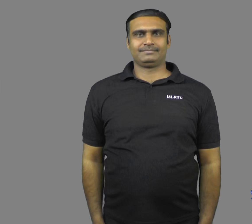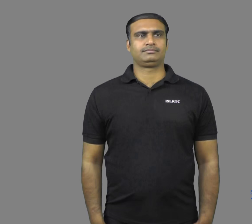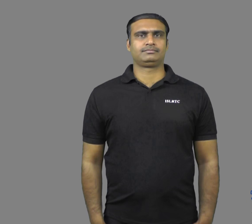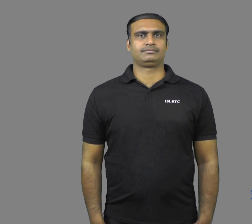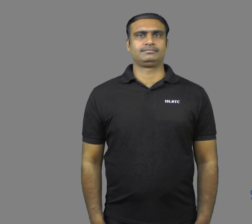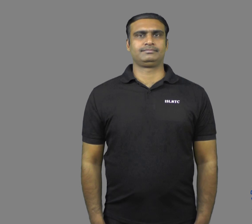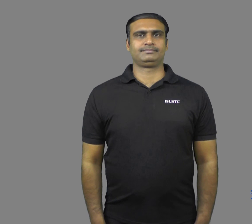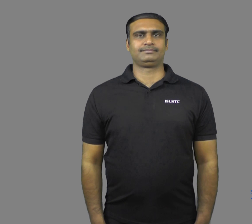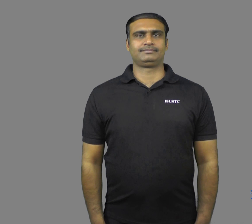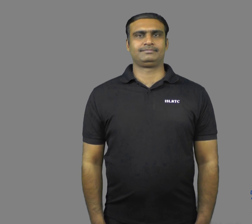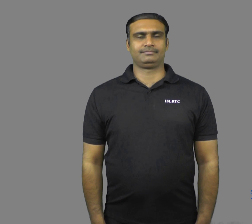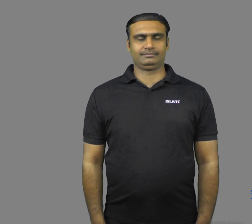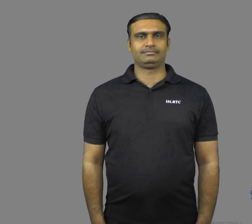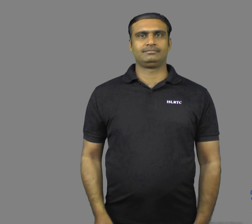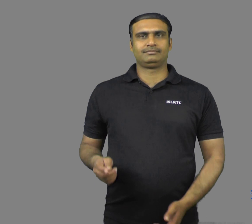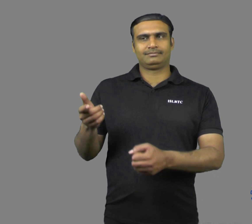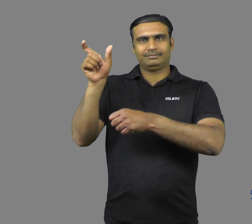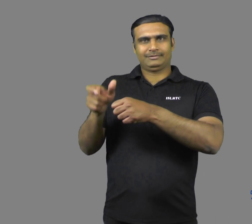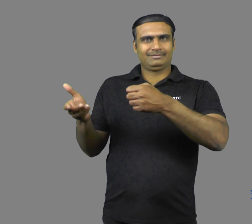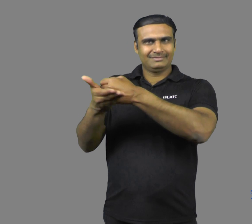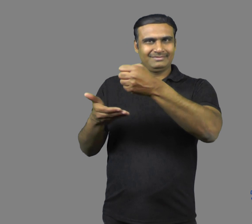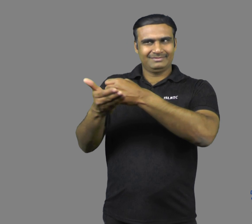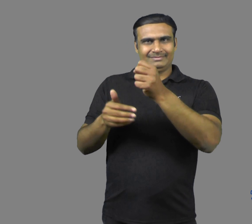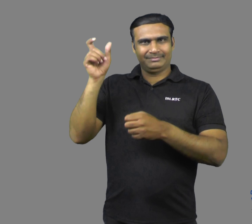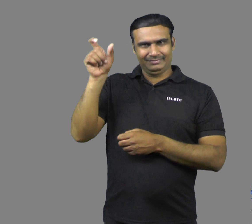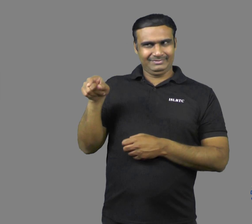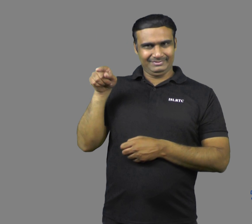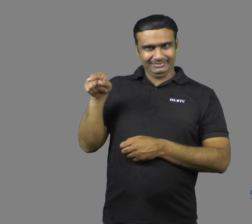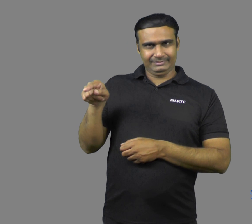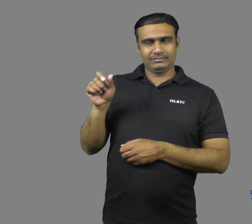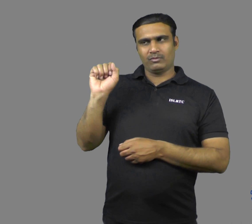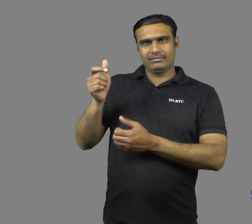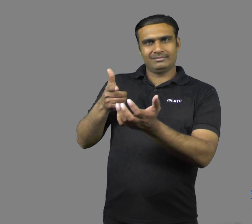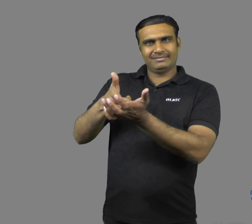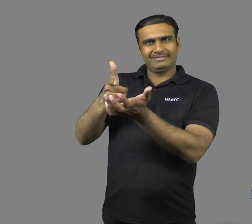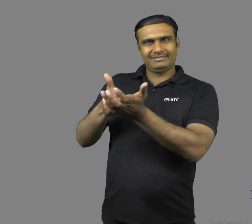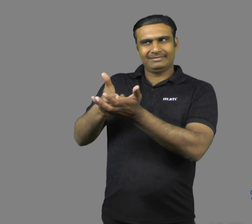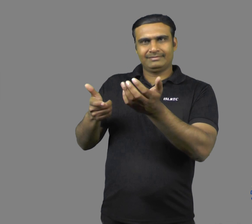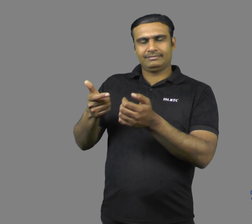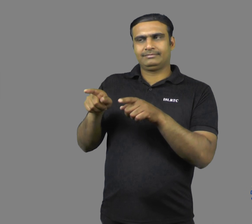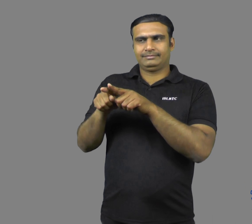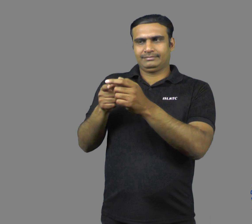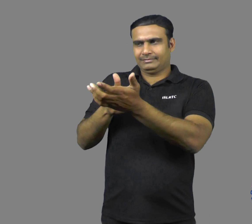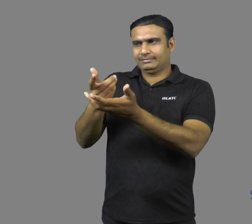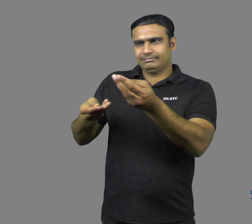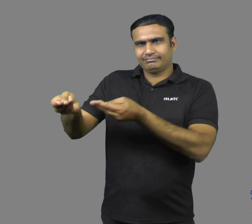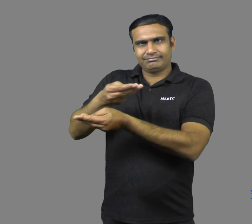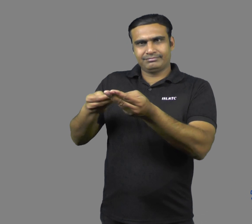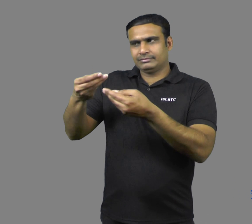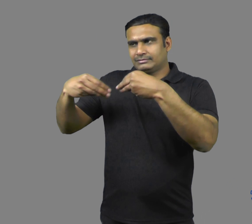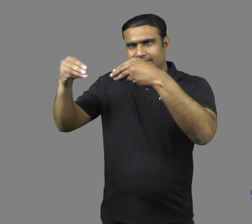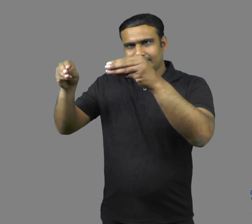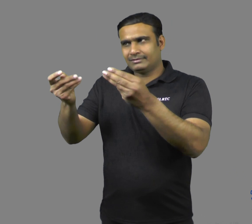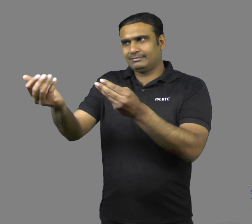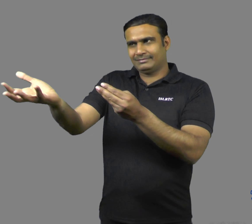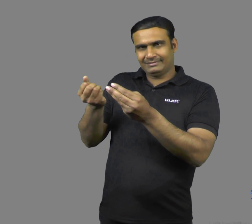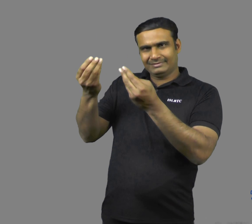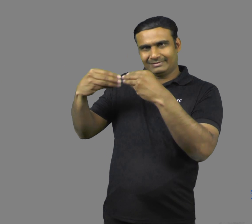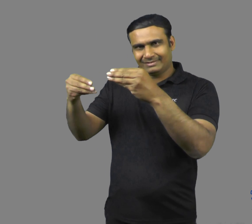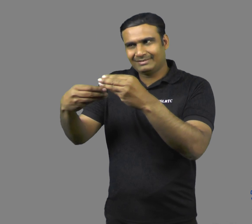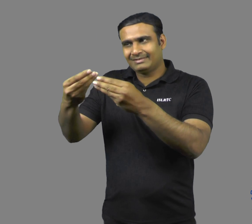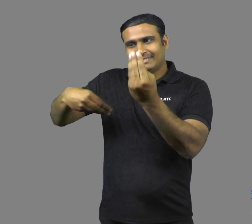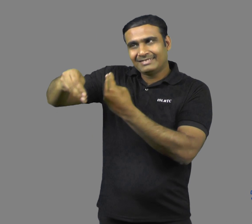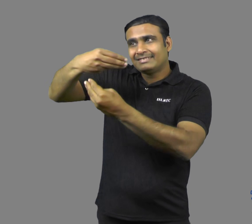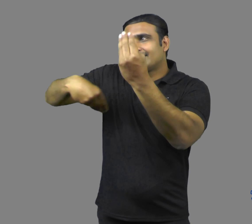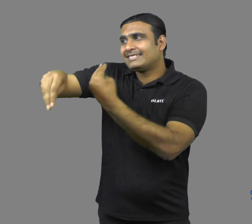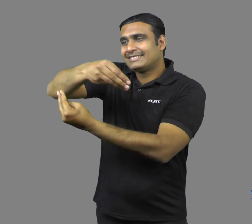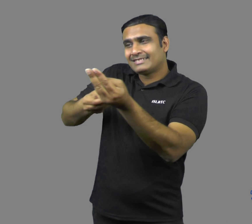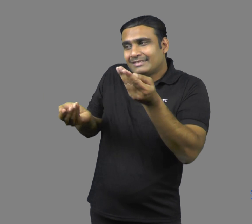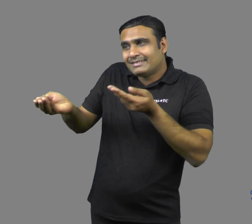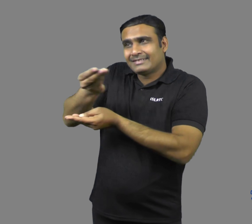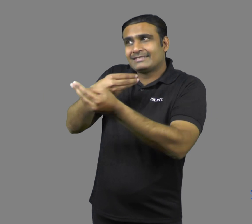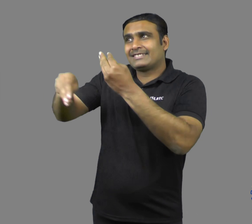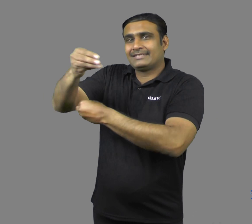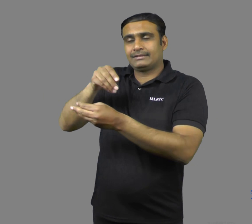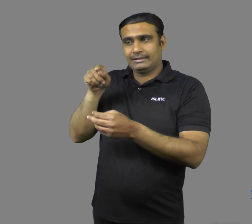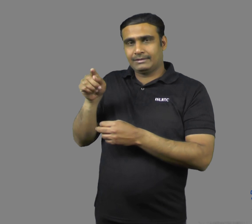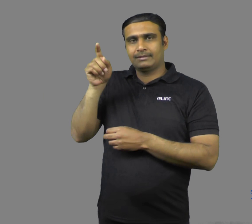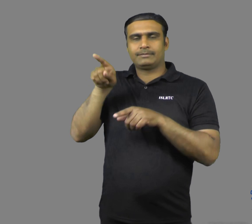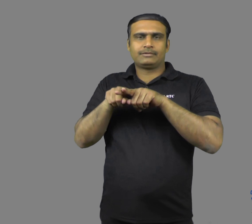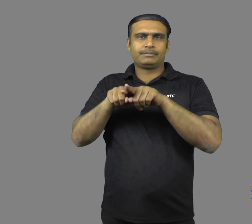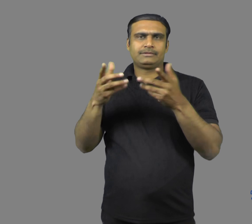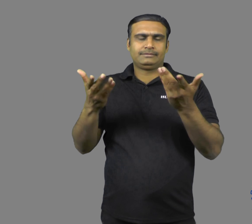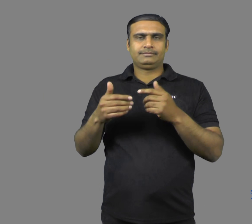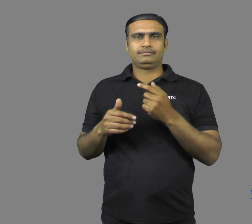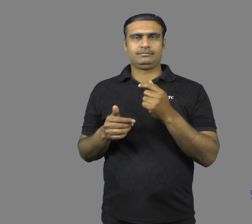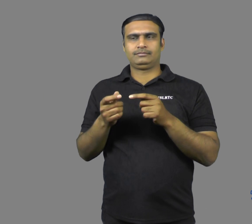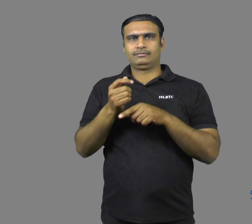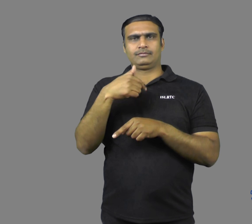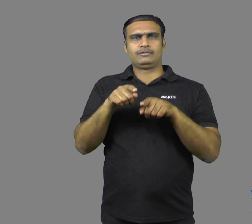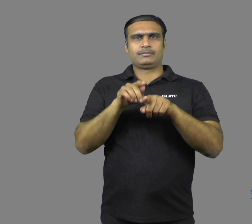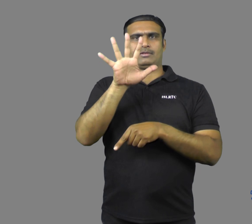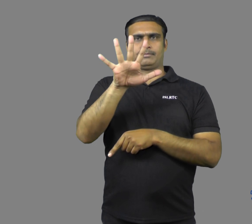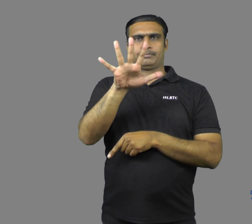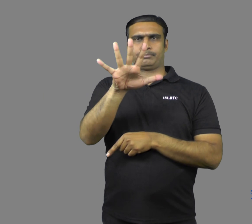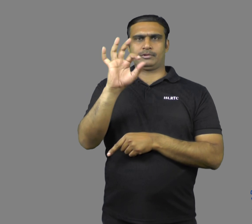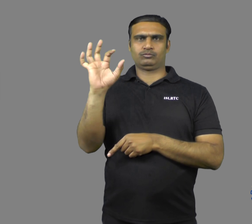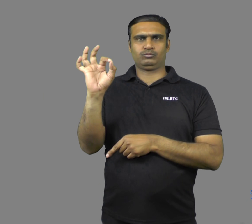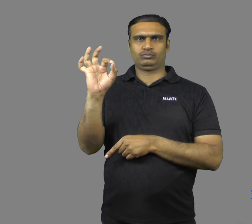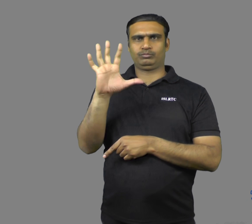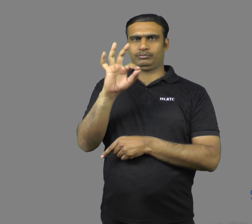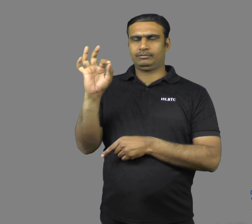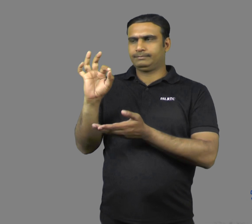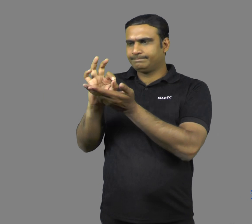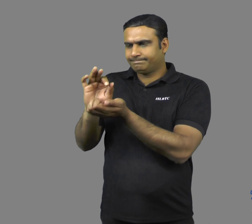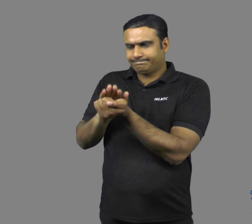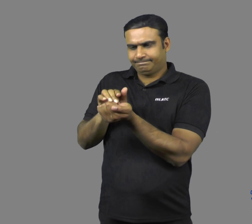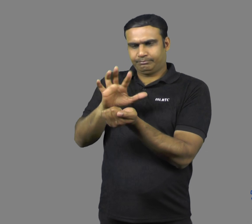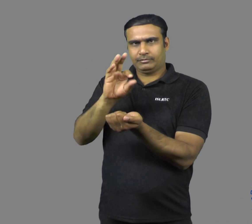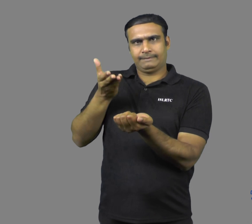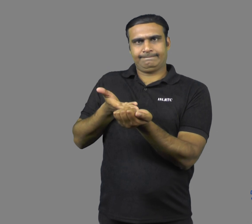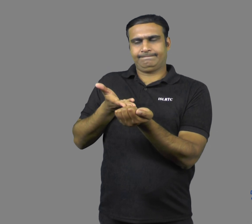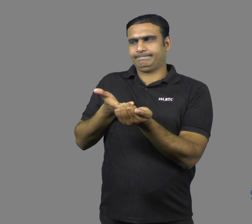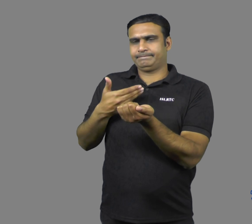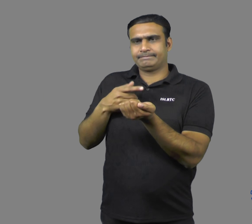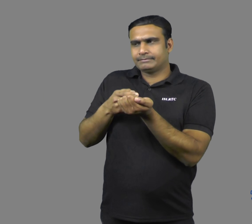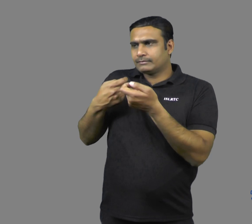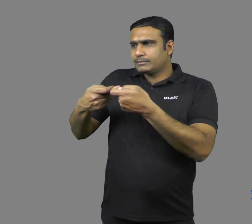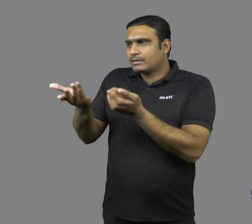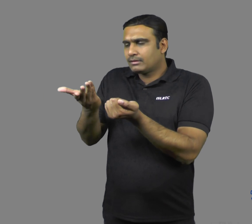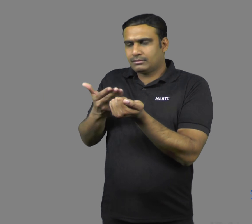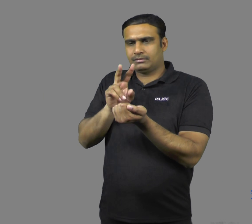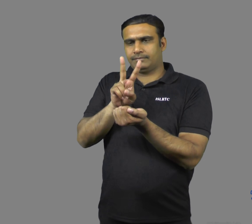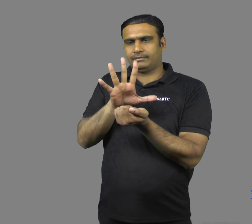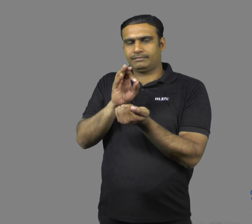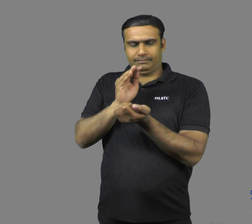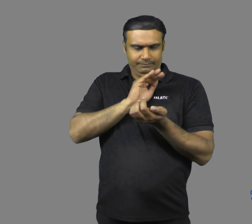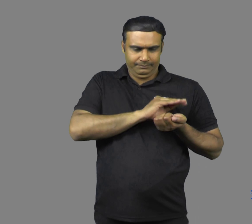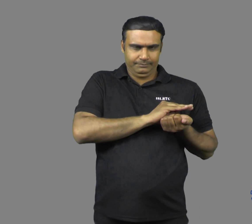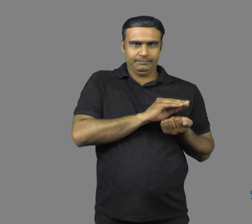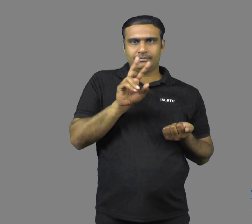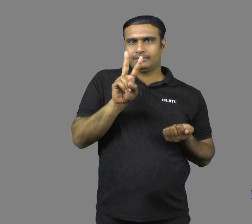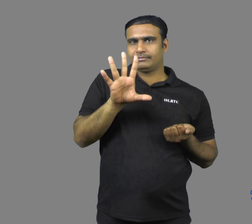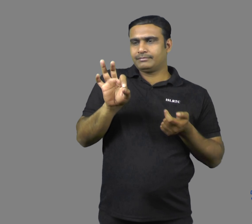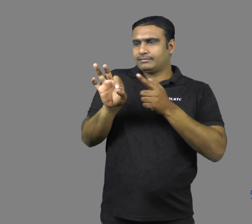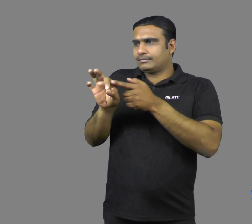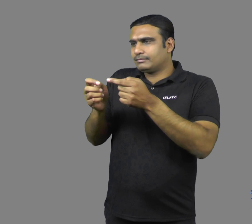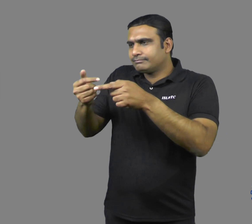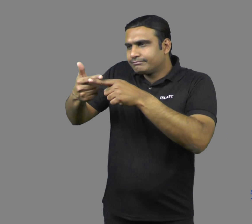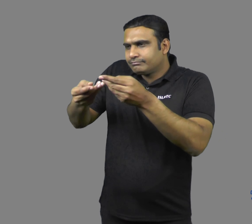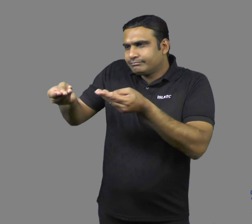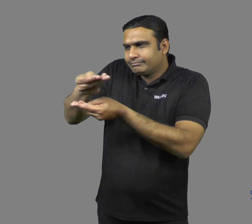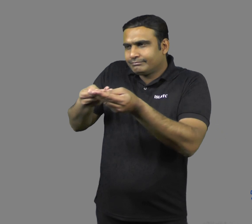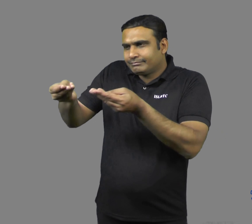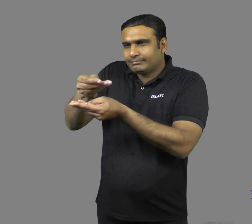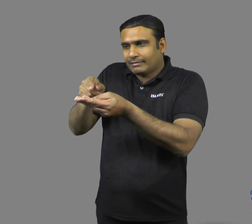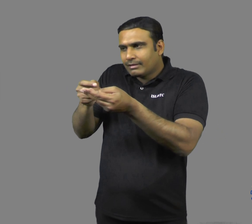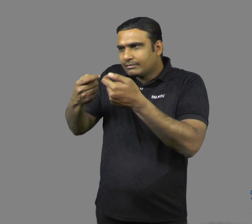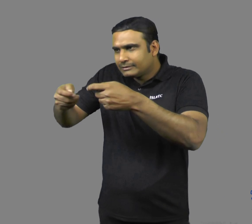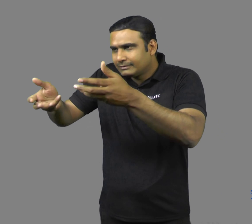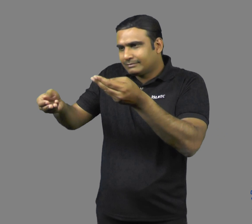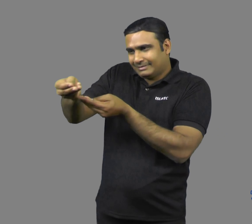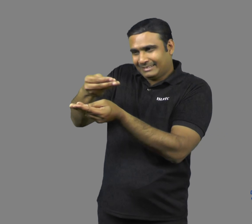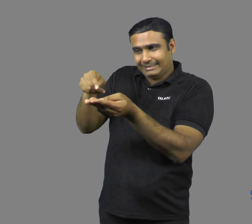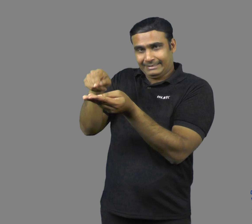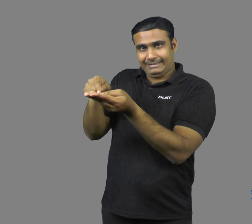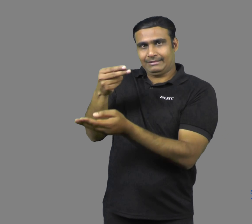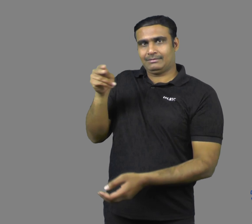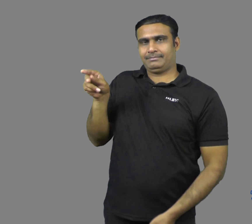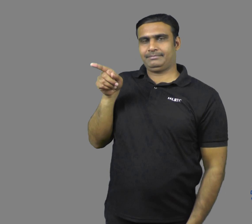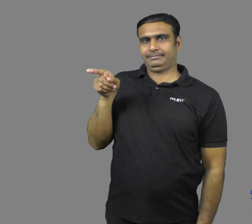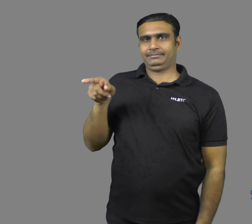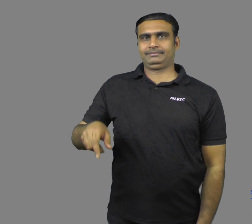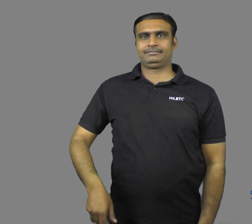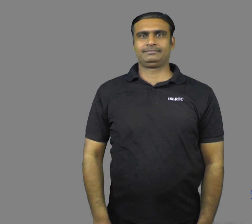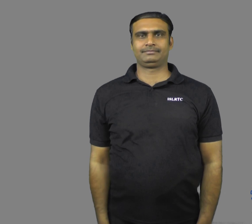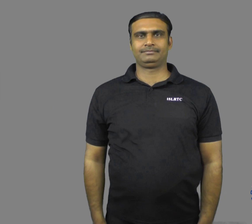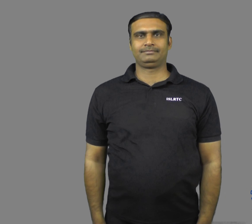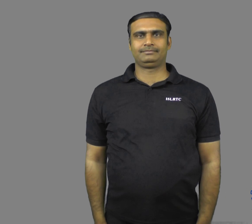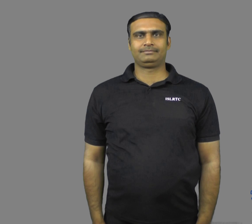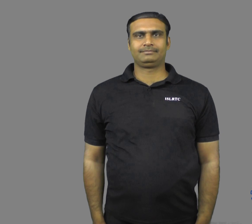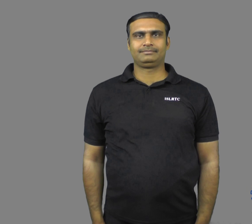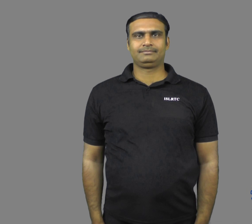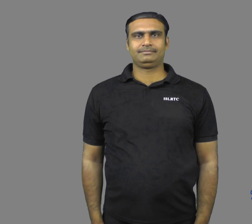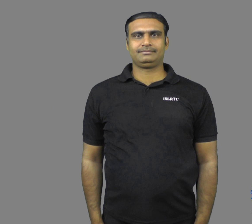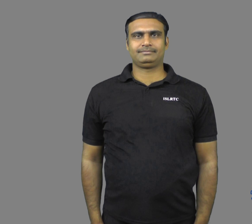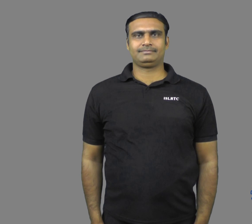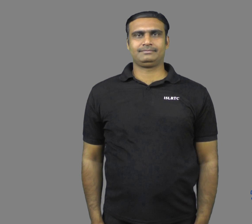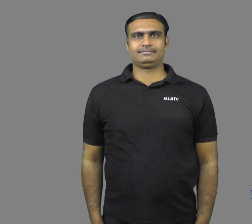Circulating Capital